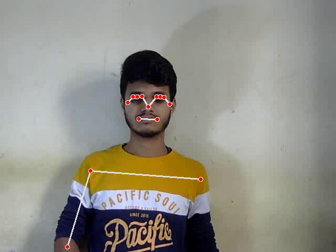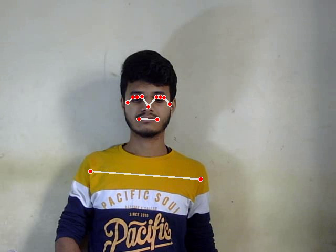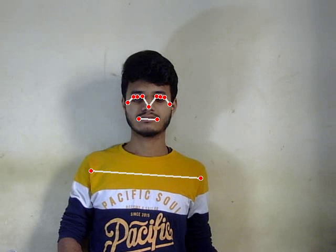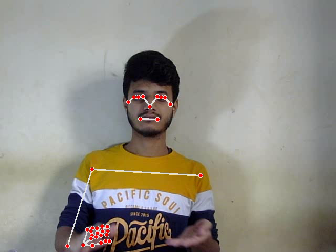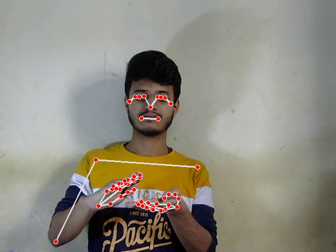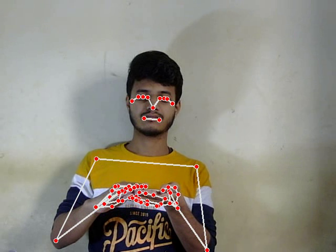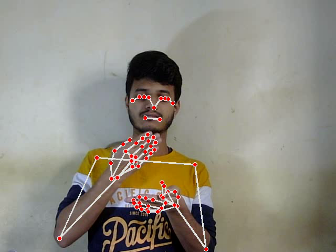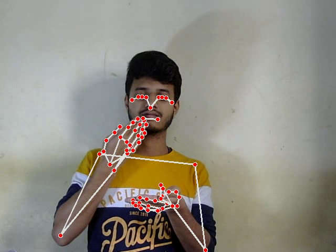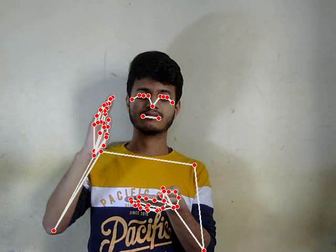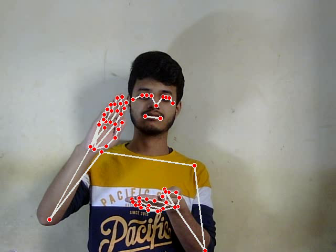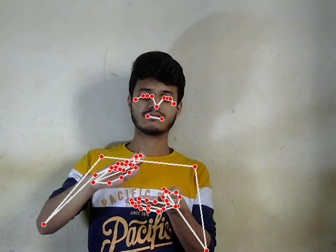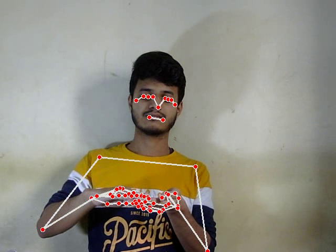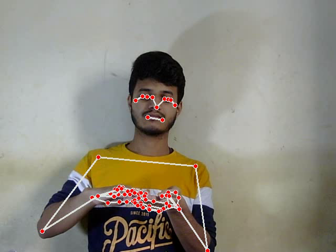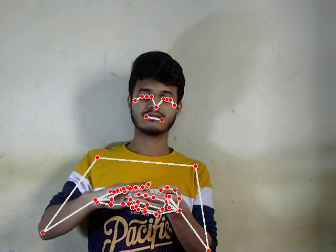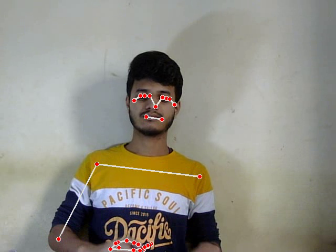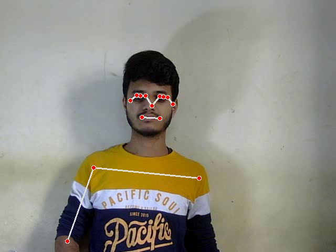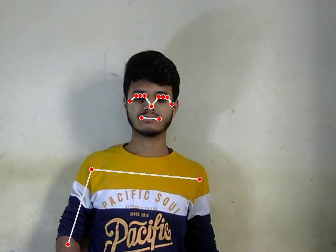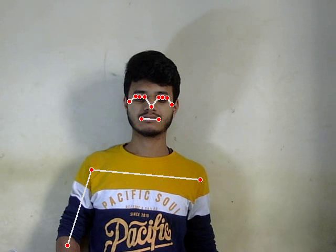bad